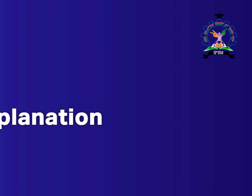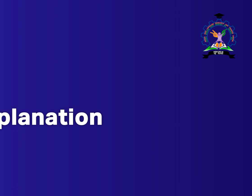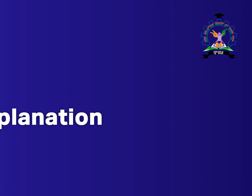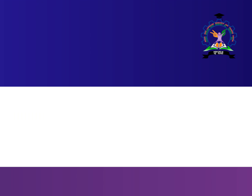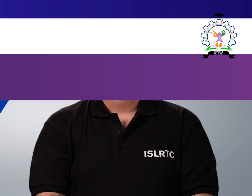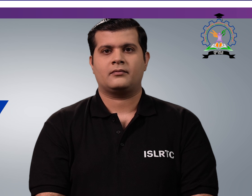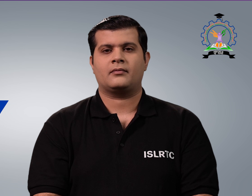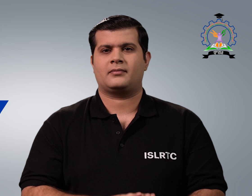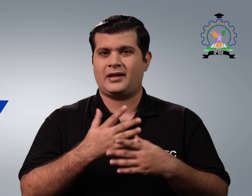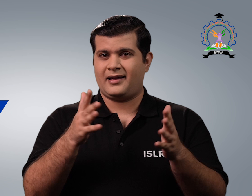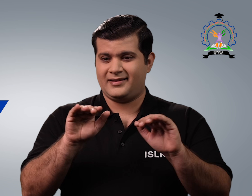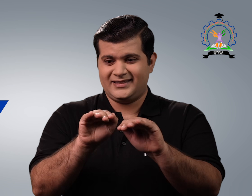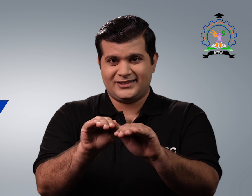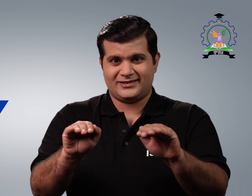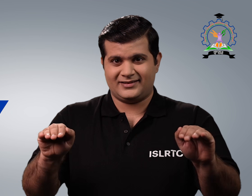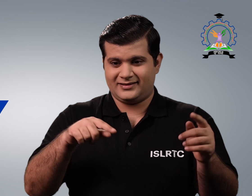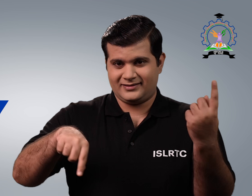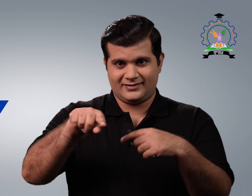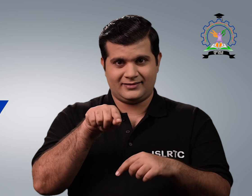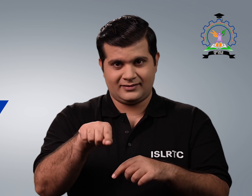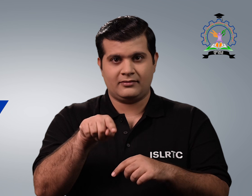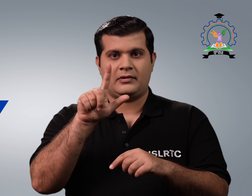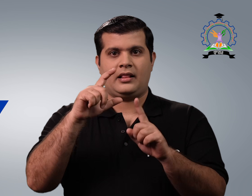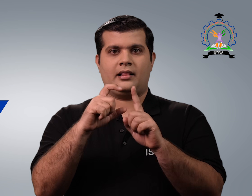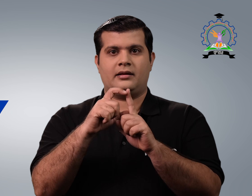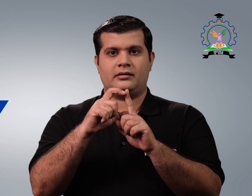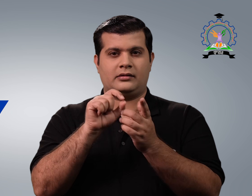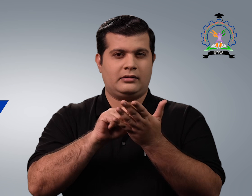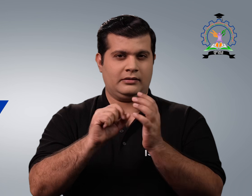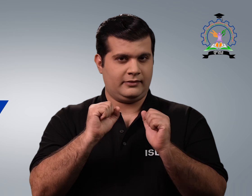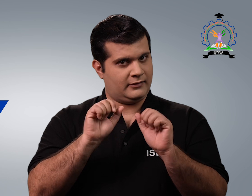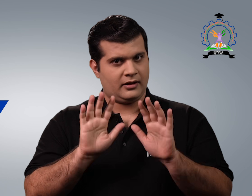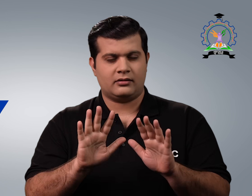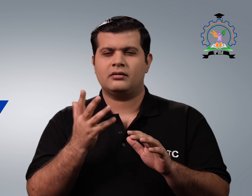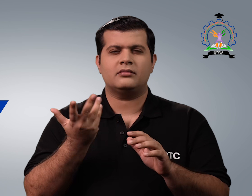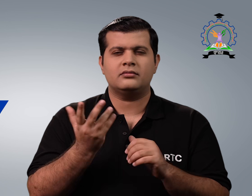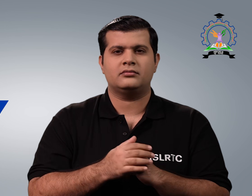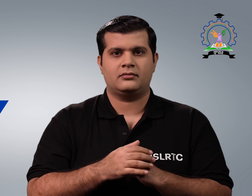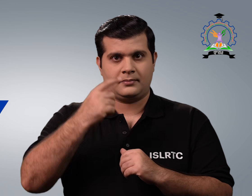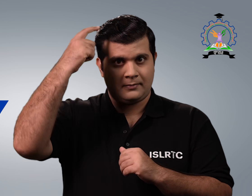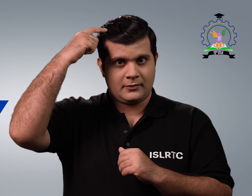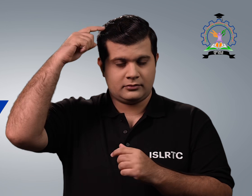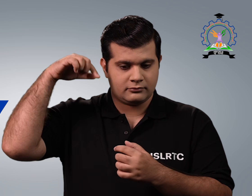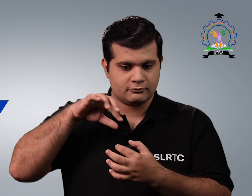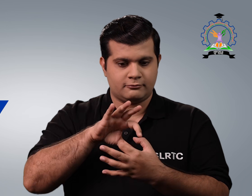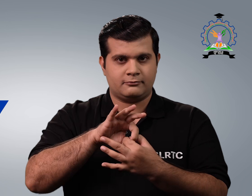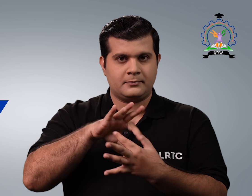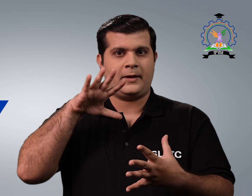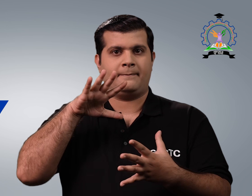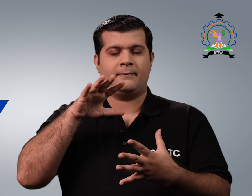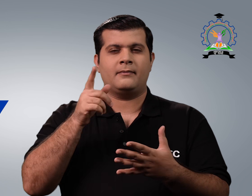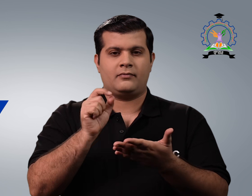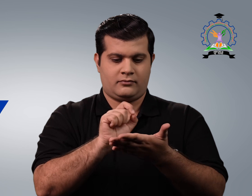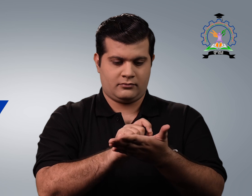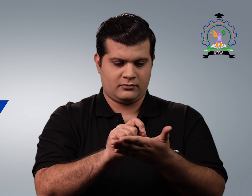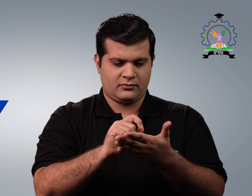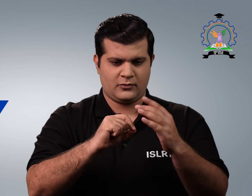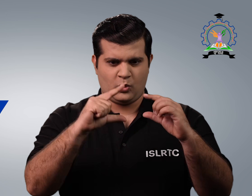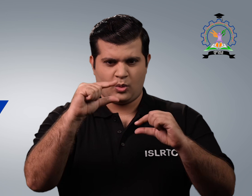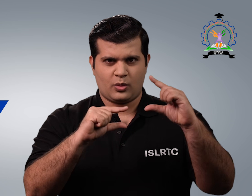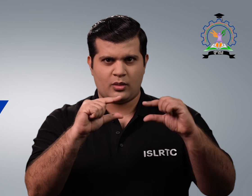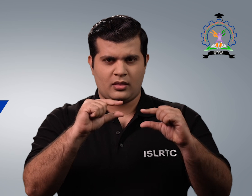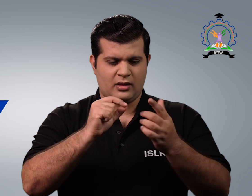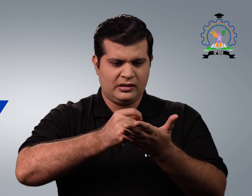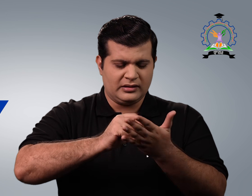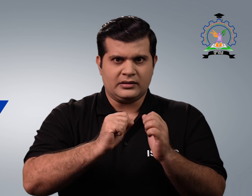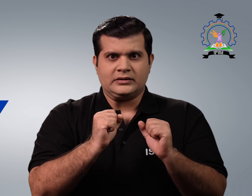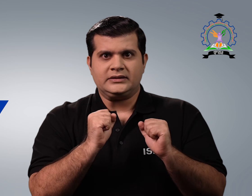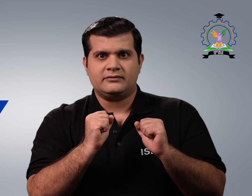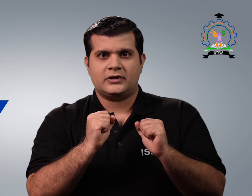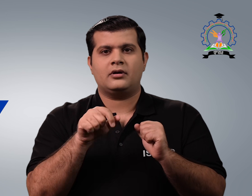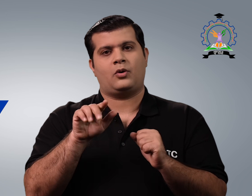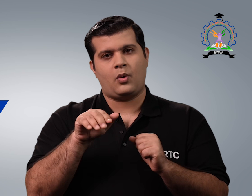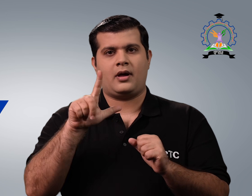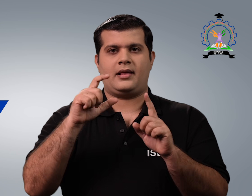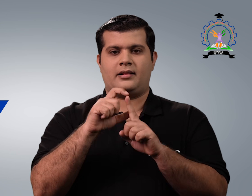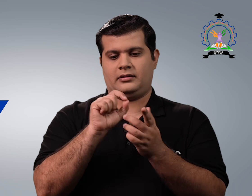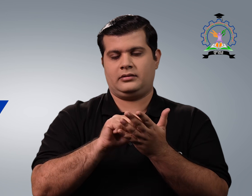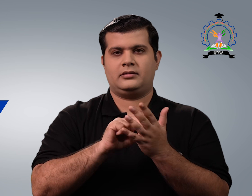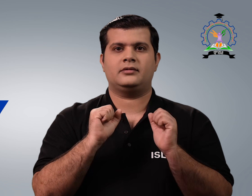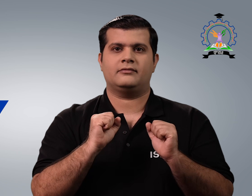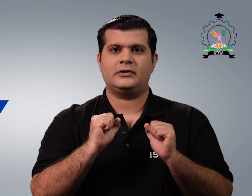Dysgraphia is classified as a learning disability. It is the impairment of handwriting ability that is characterized chiefly by very poor or often illegible writing.